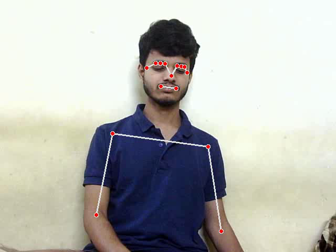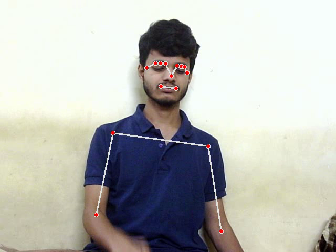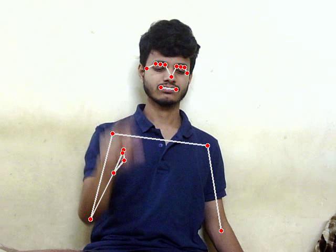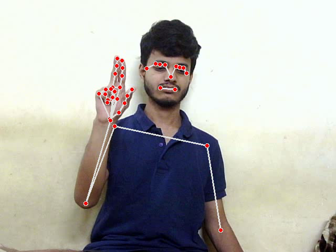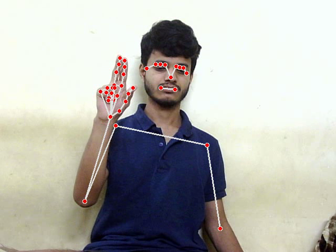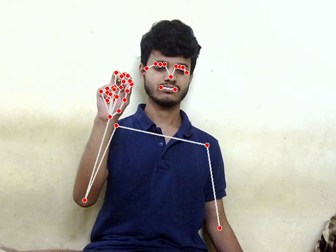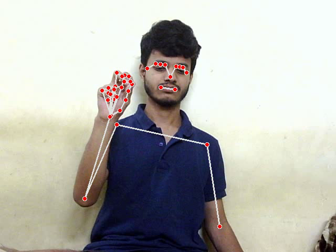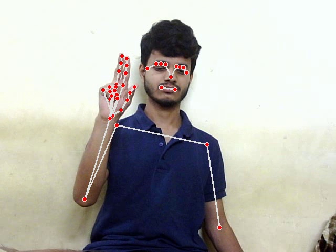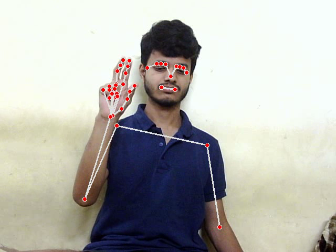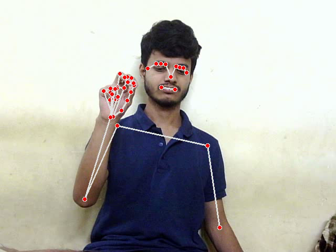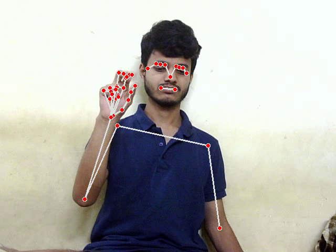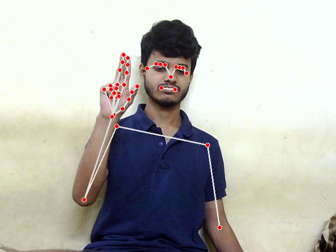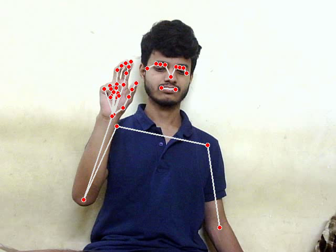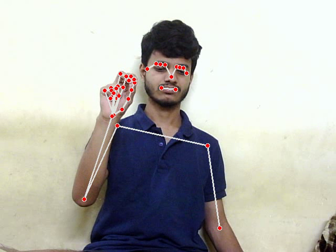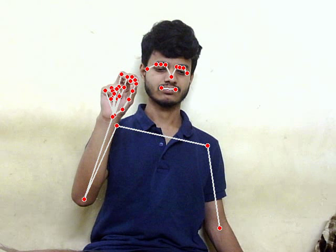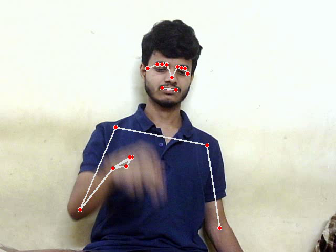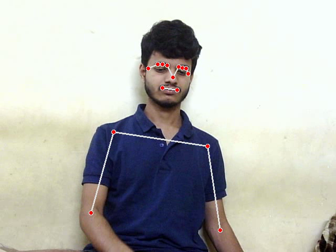no